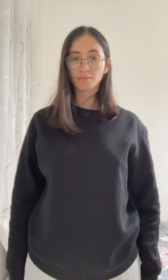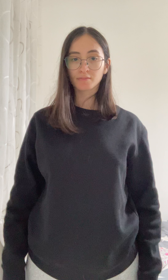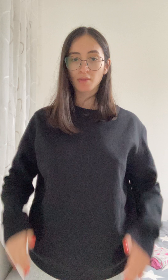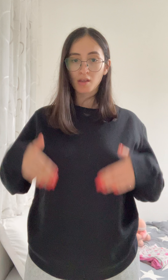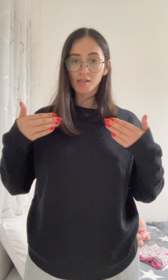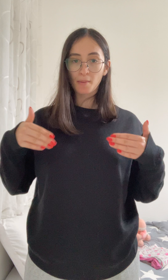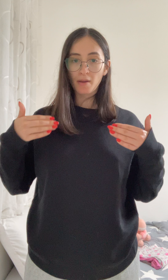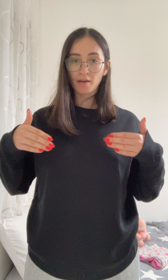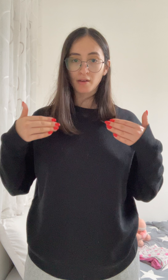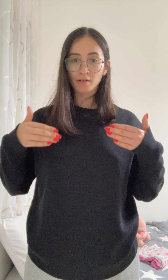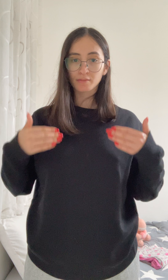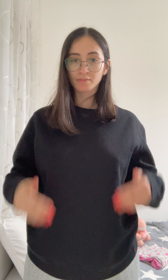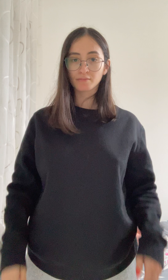שמח